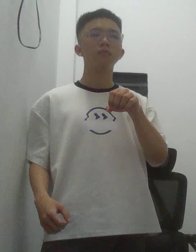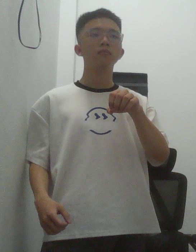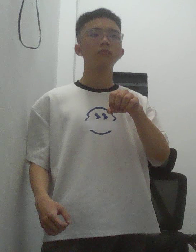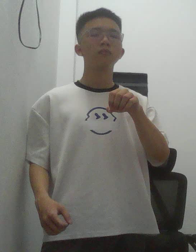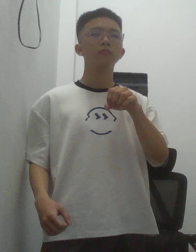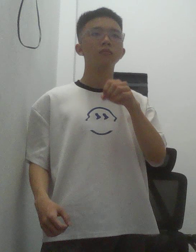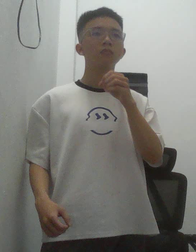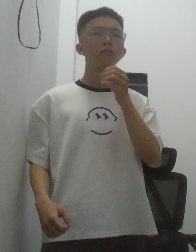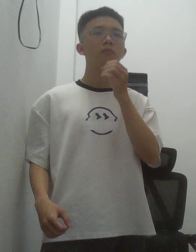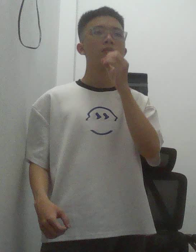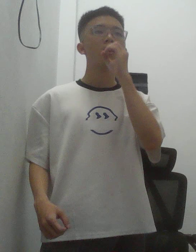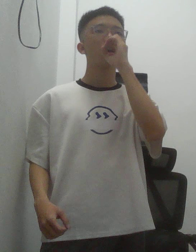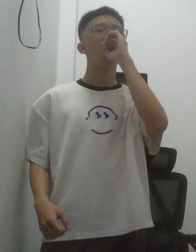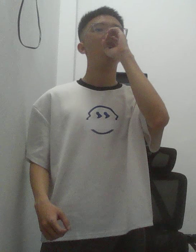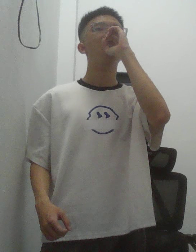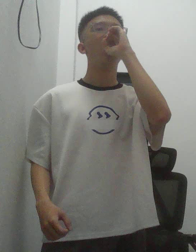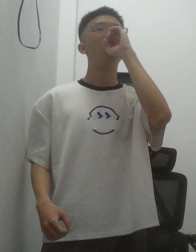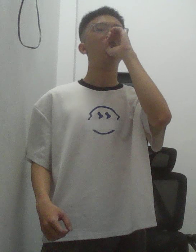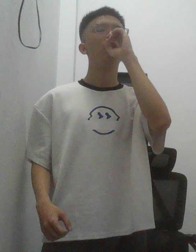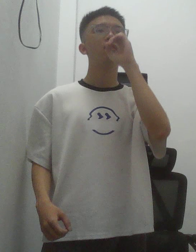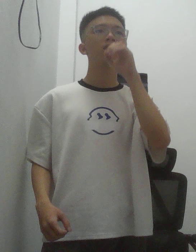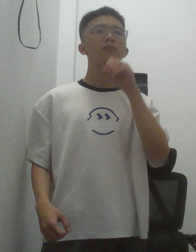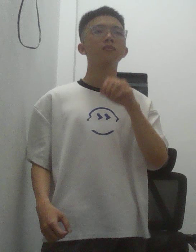uong